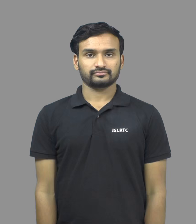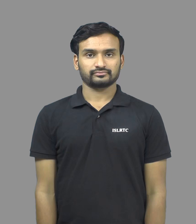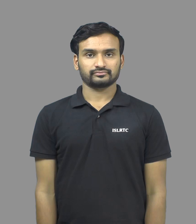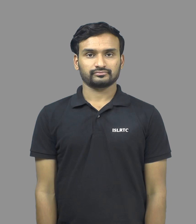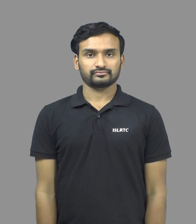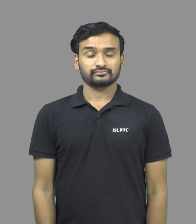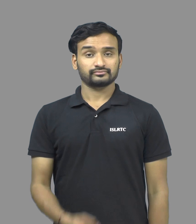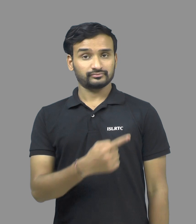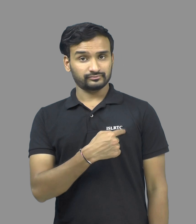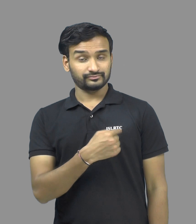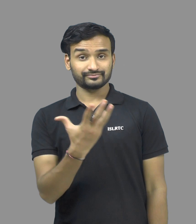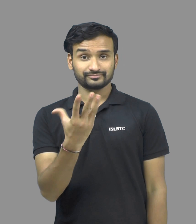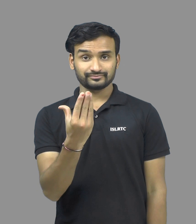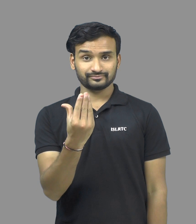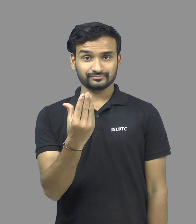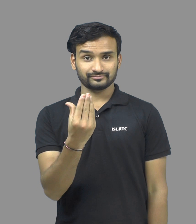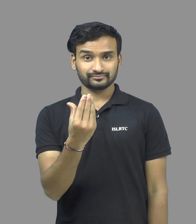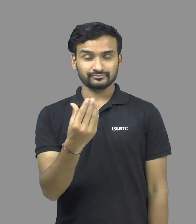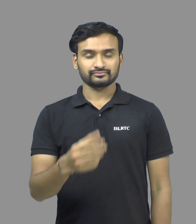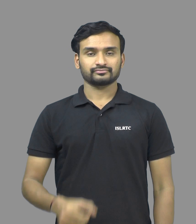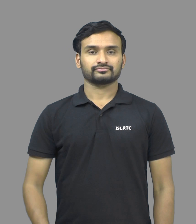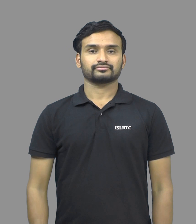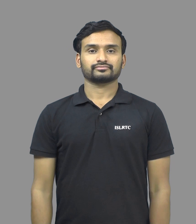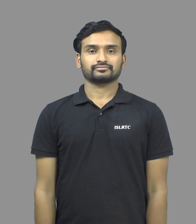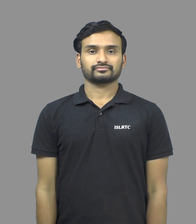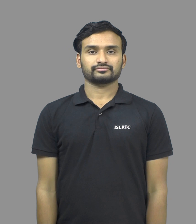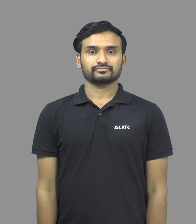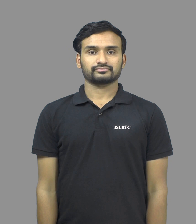Heart